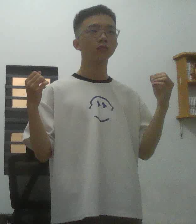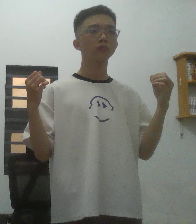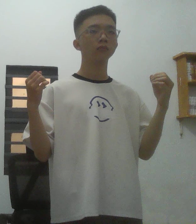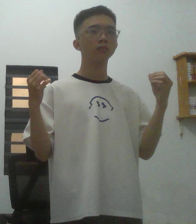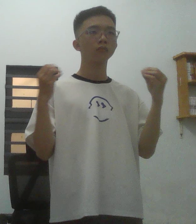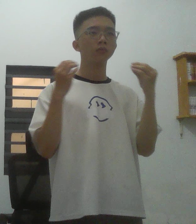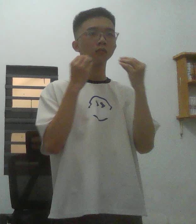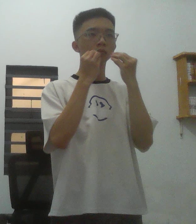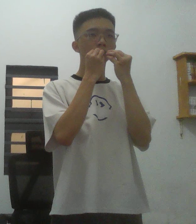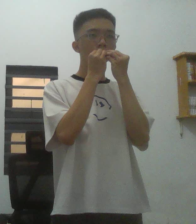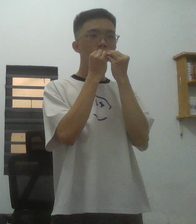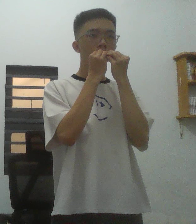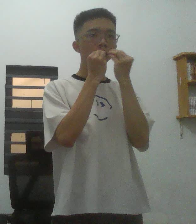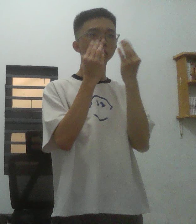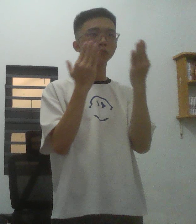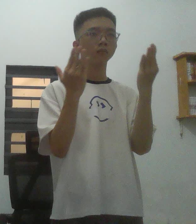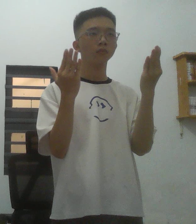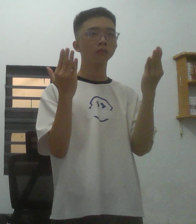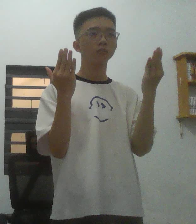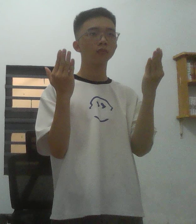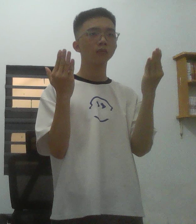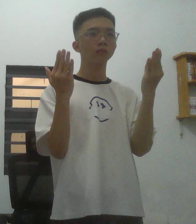cam on